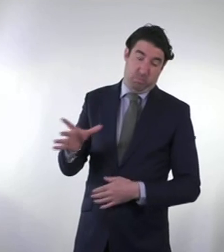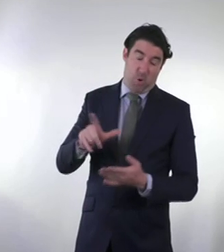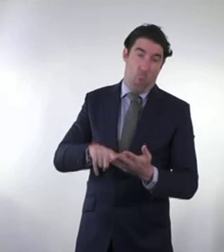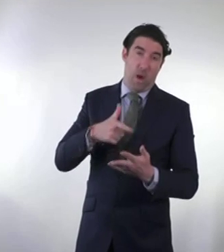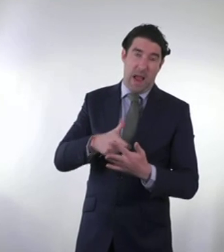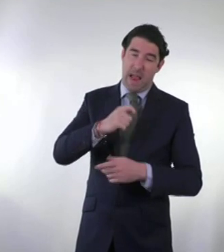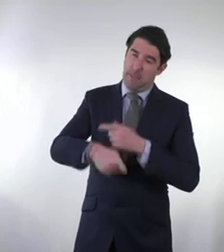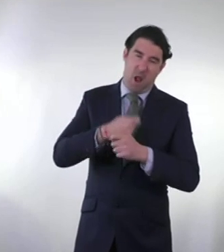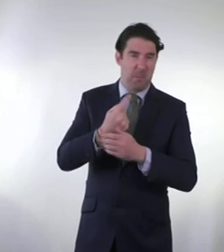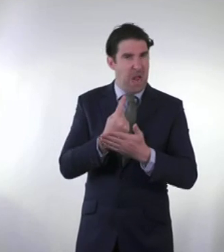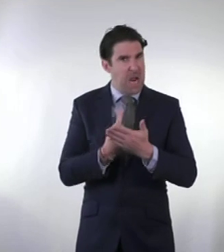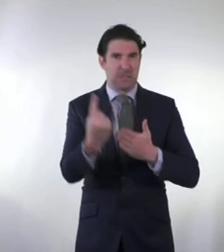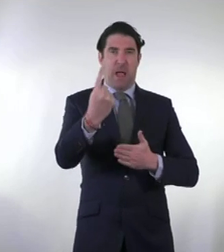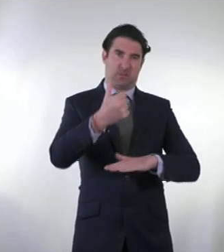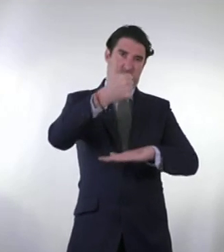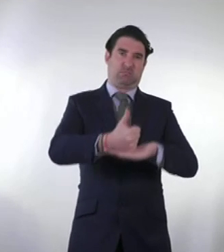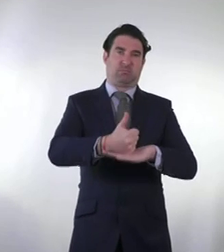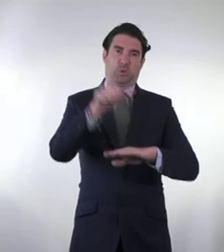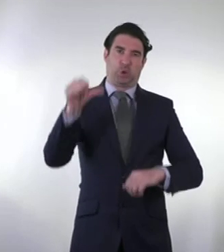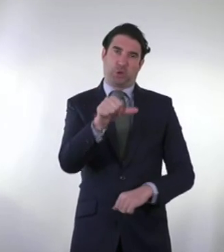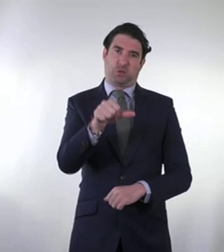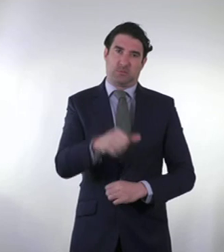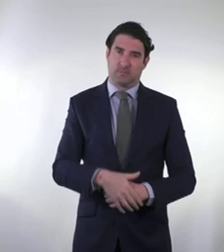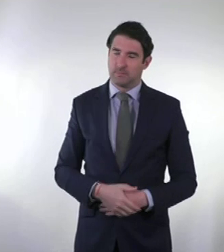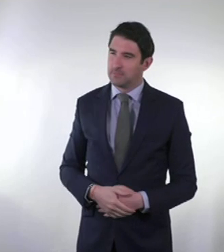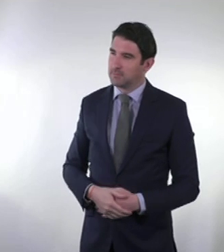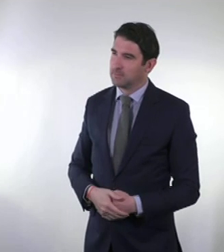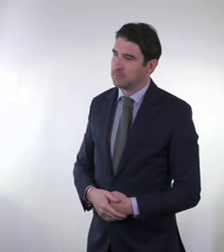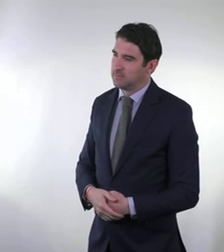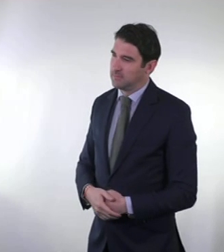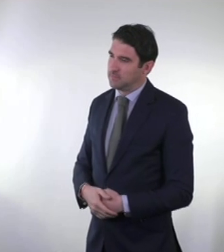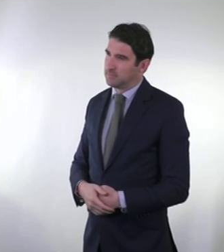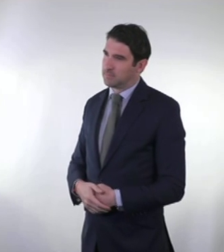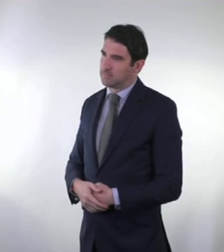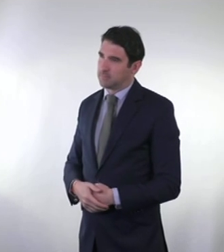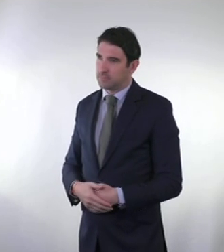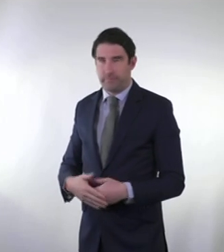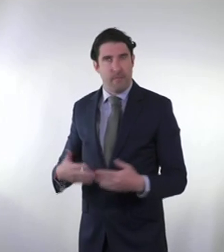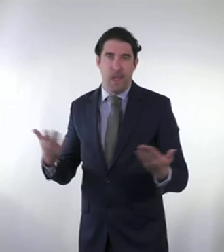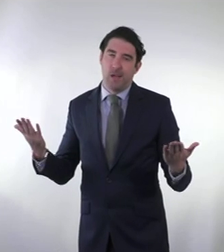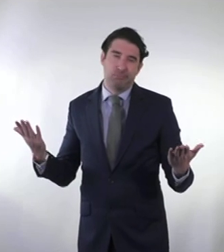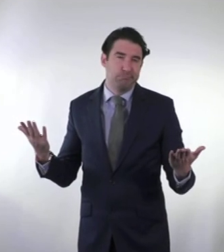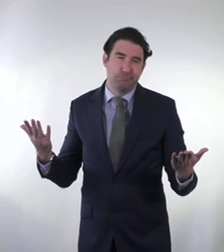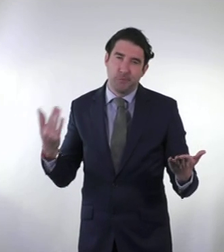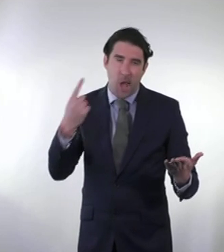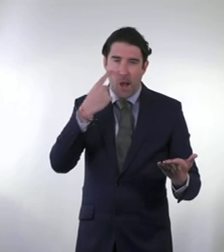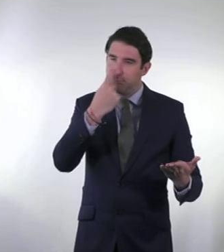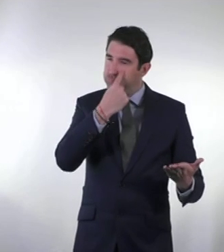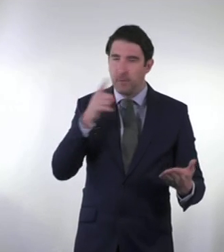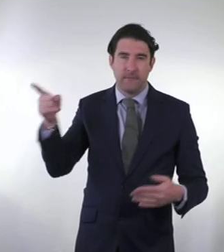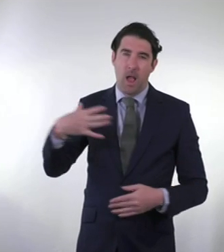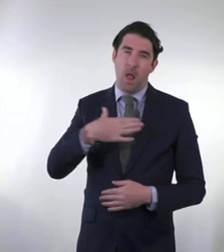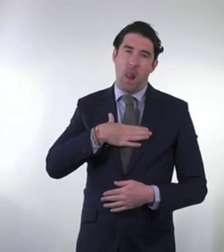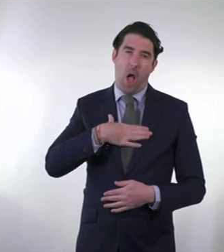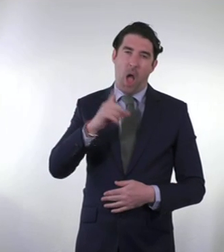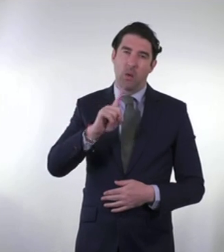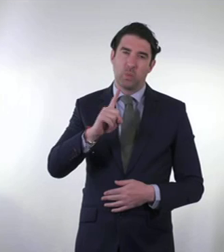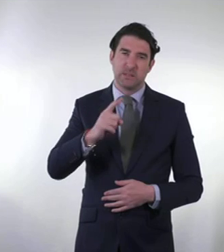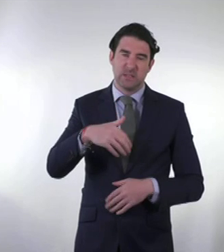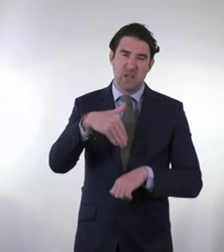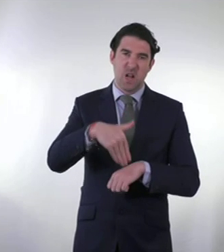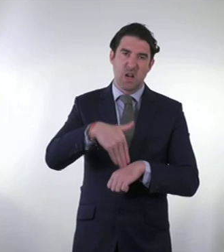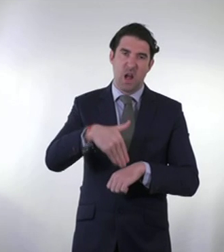I think the right hon. Gentleman demonstrates once again that his ambition is simply to foment grievance where no grievance should exist.